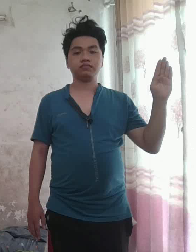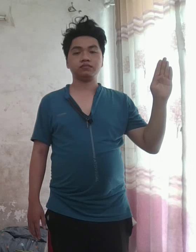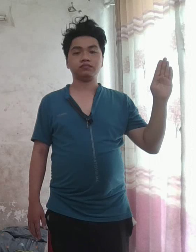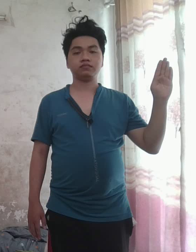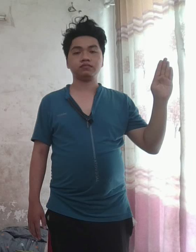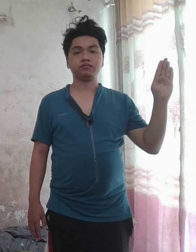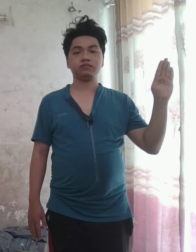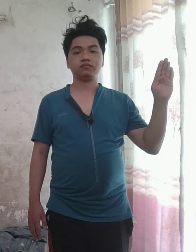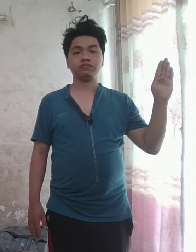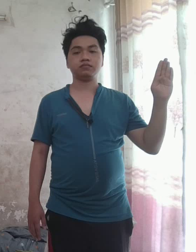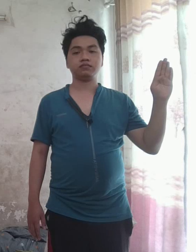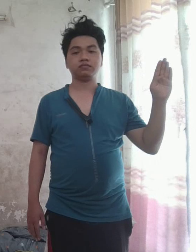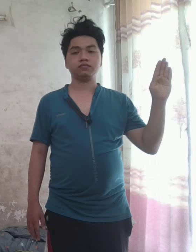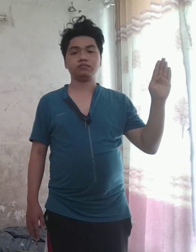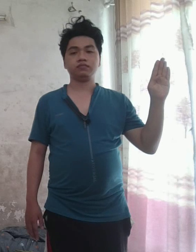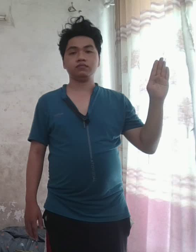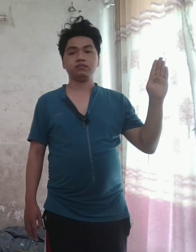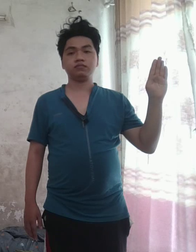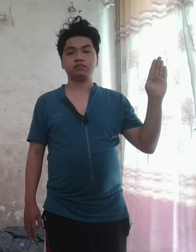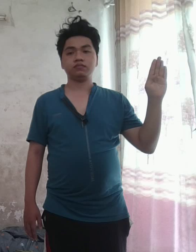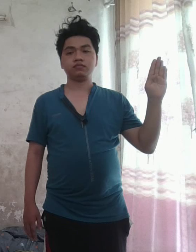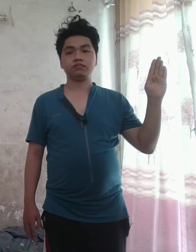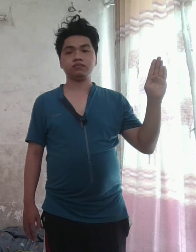b